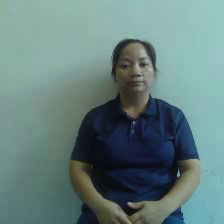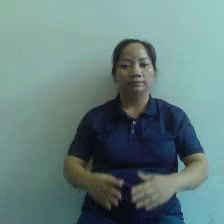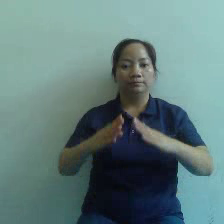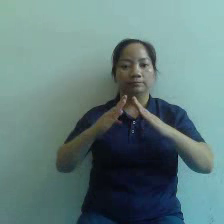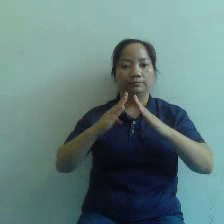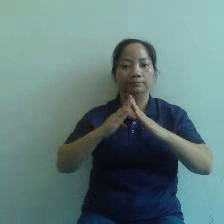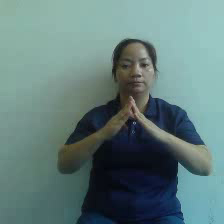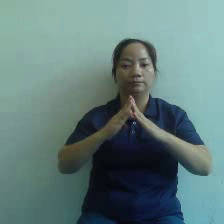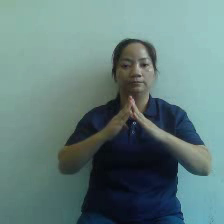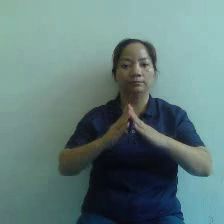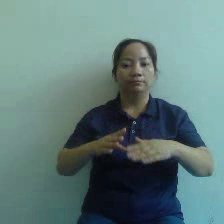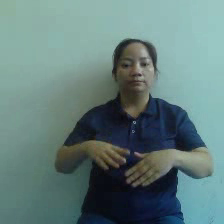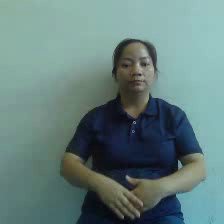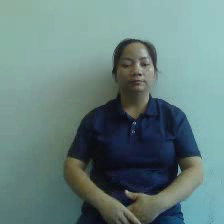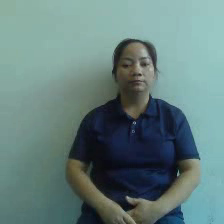Nhà